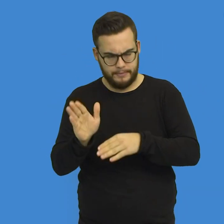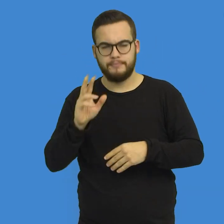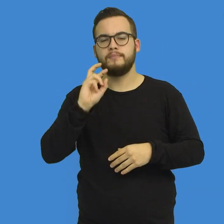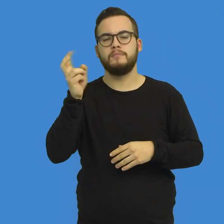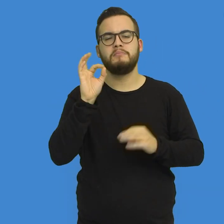otro